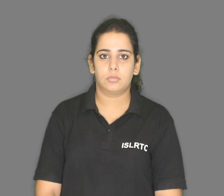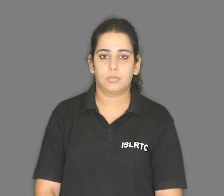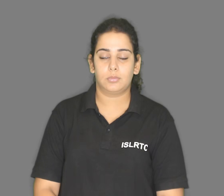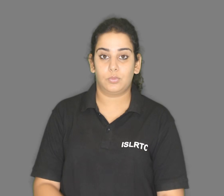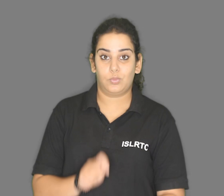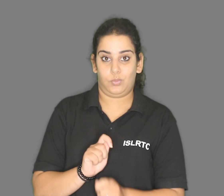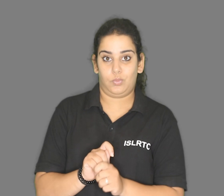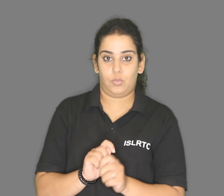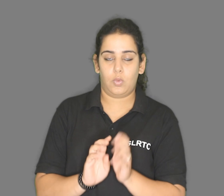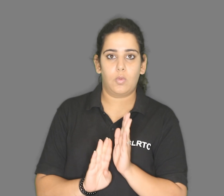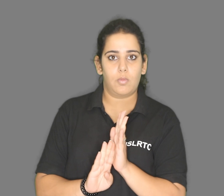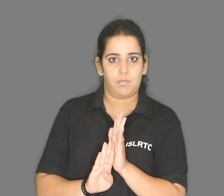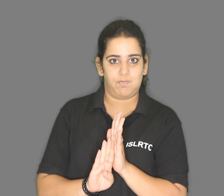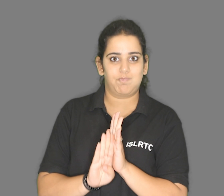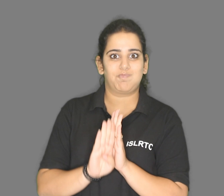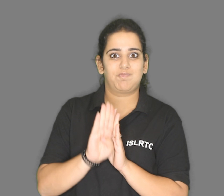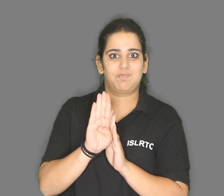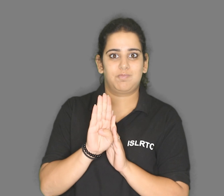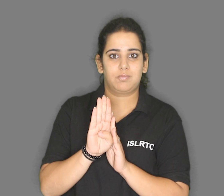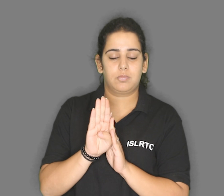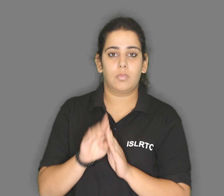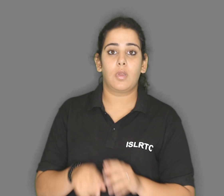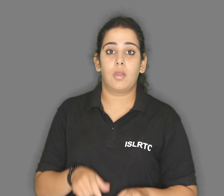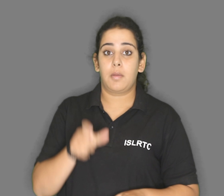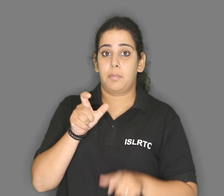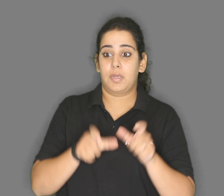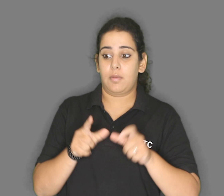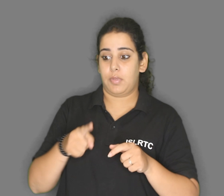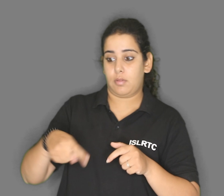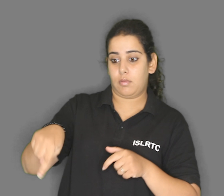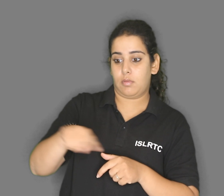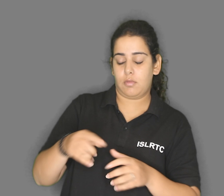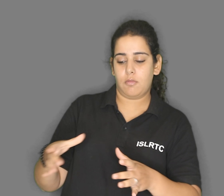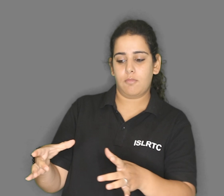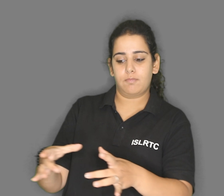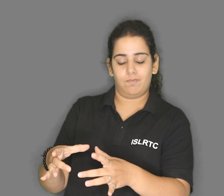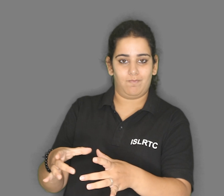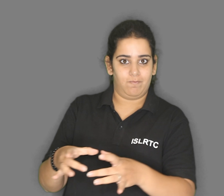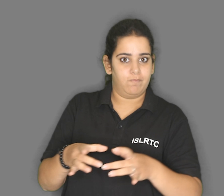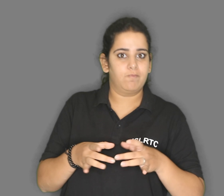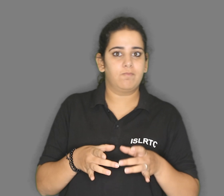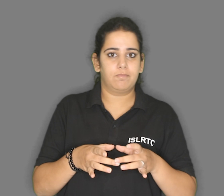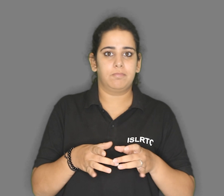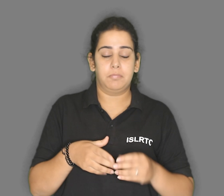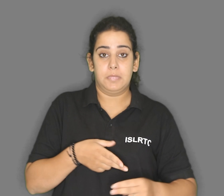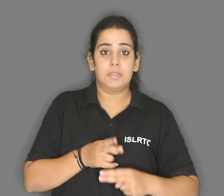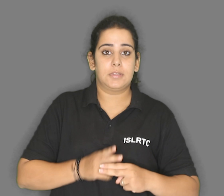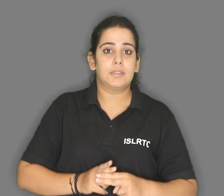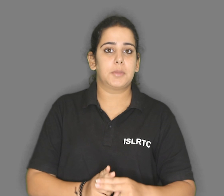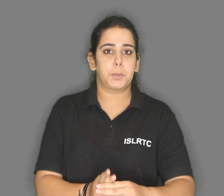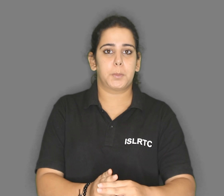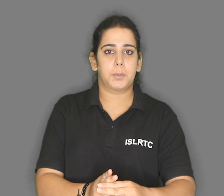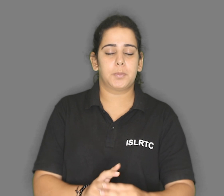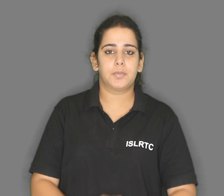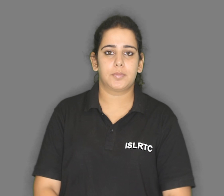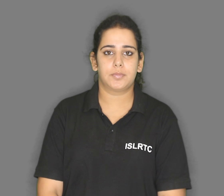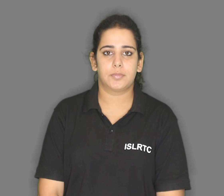Retention The continued possession, use, or control of something